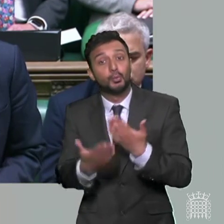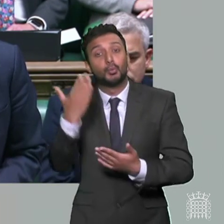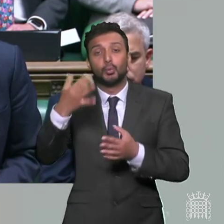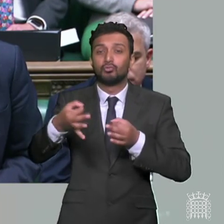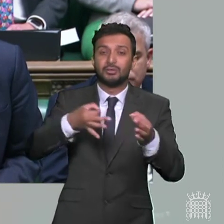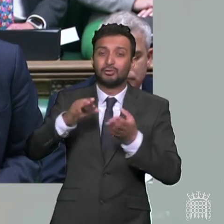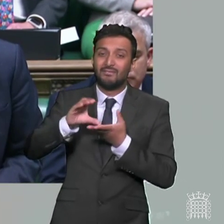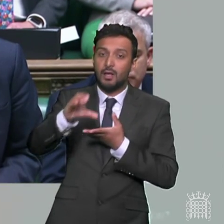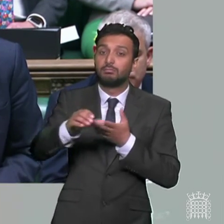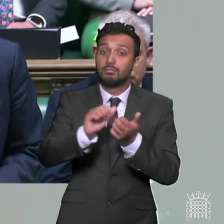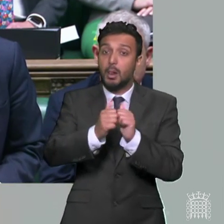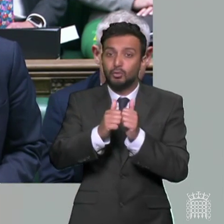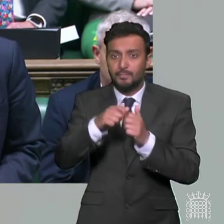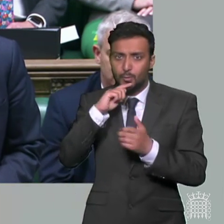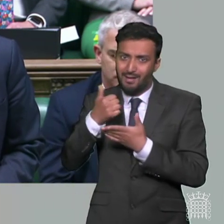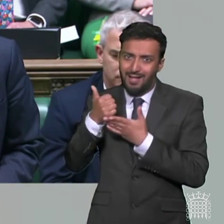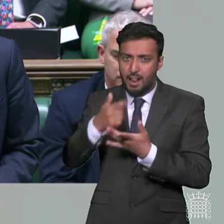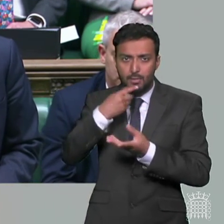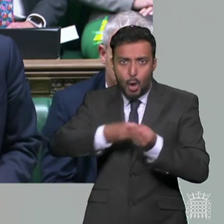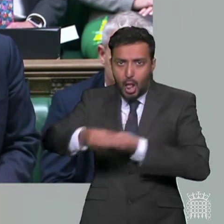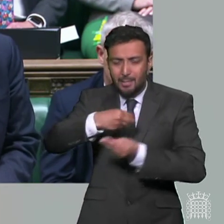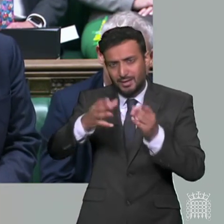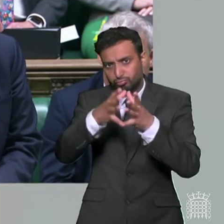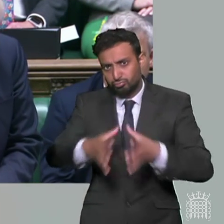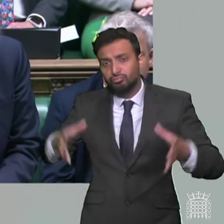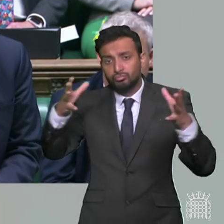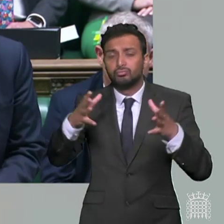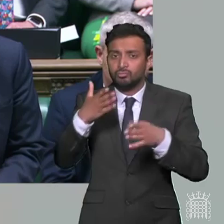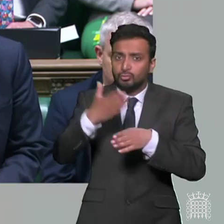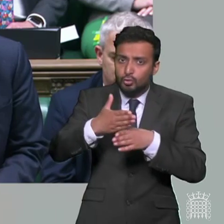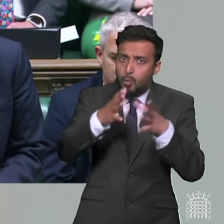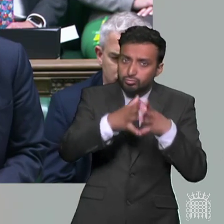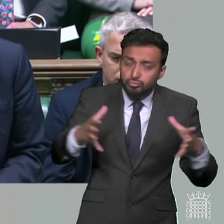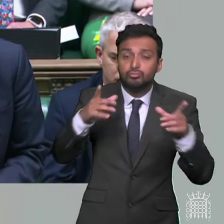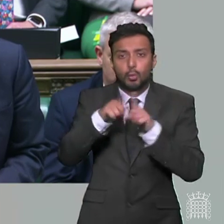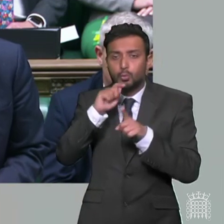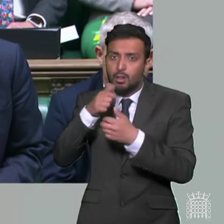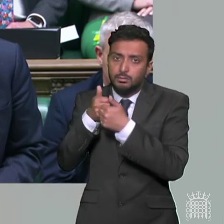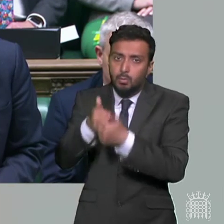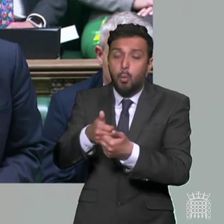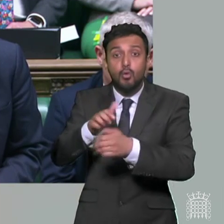Not only will that boost local economies and support jobs; it will support our green economy and decarbonisation.